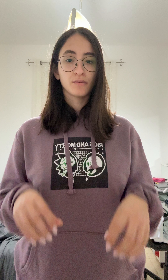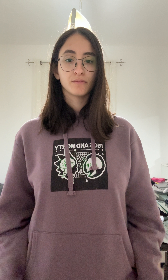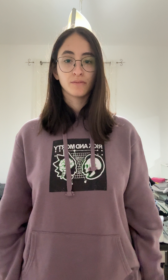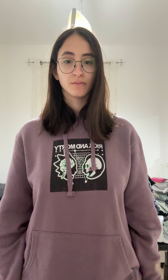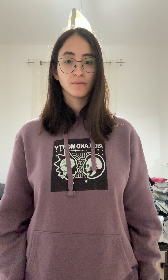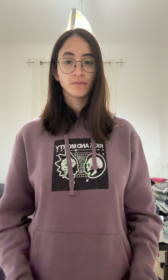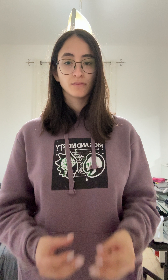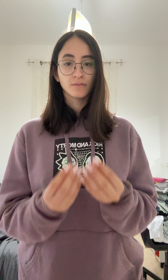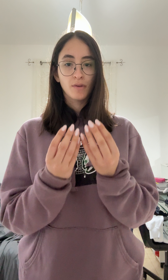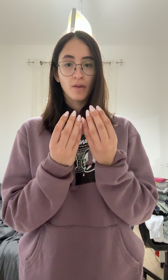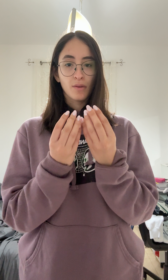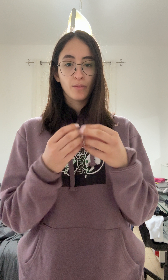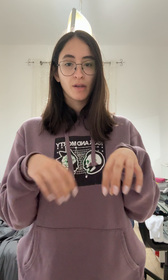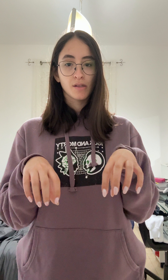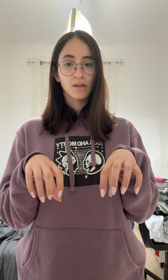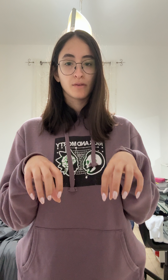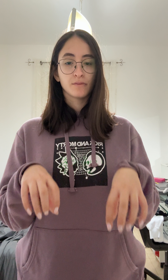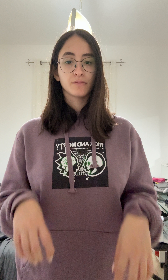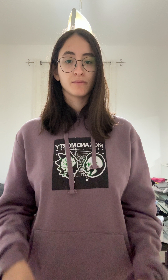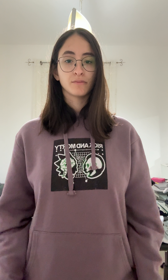ביצים